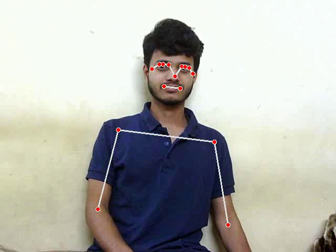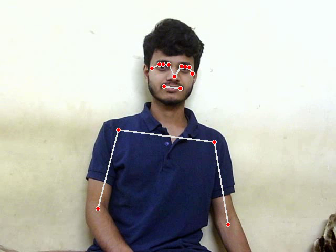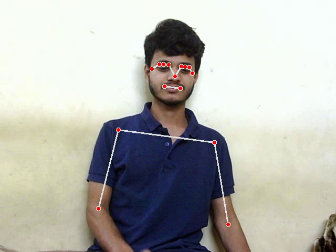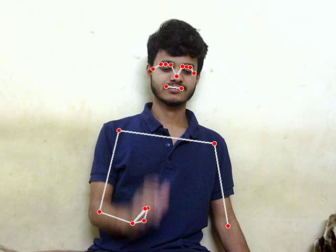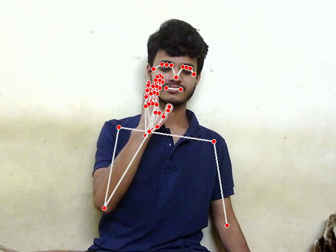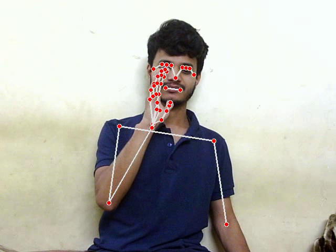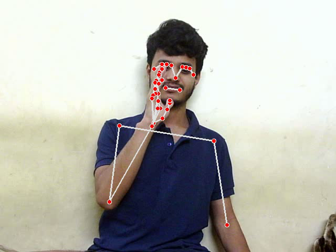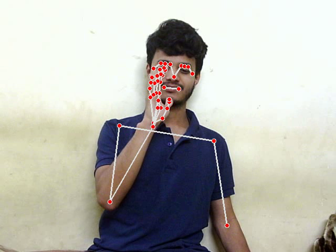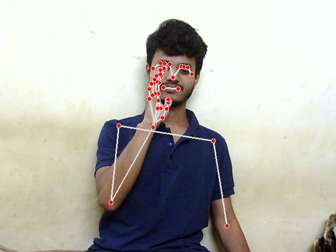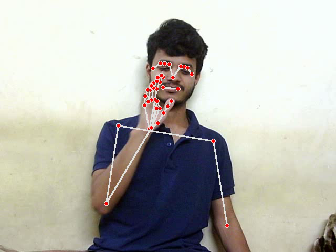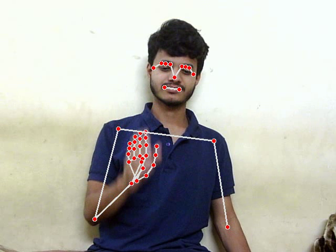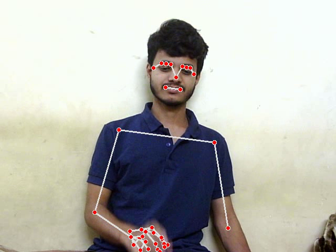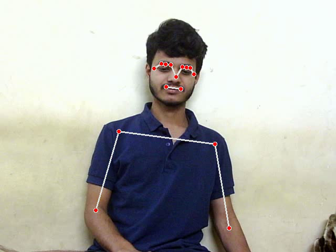mother